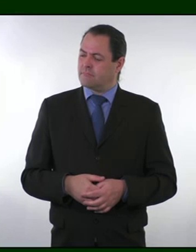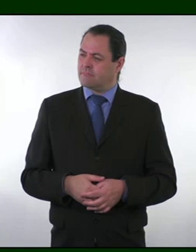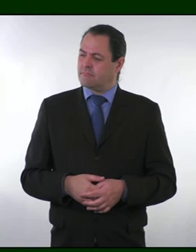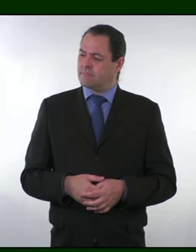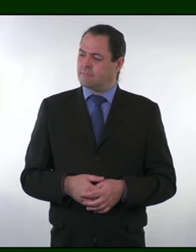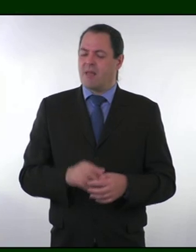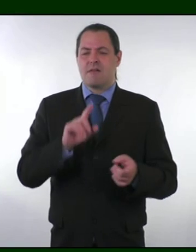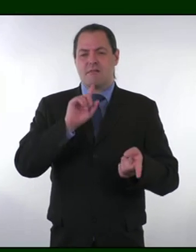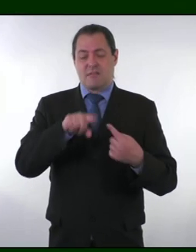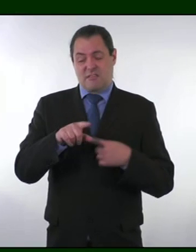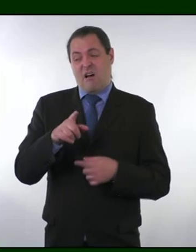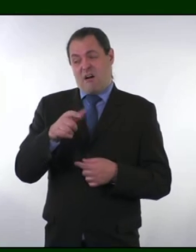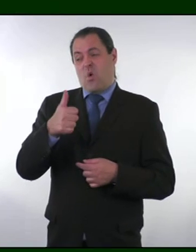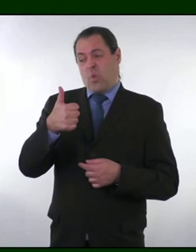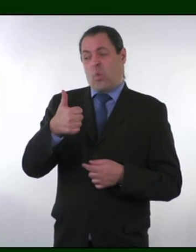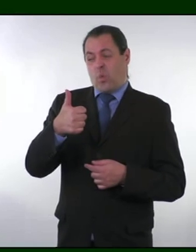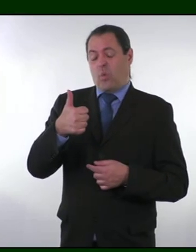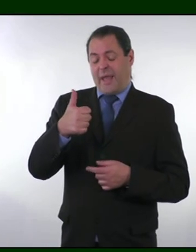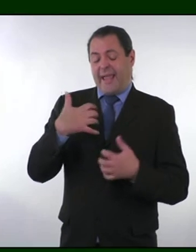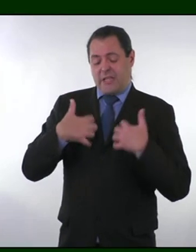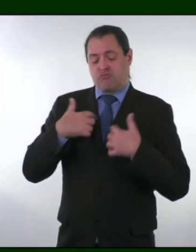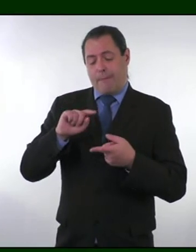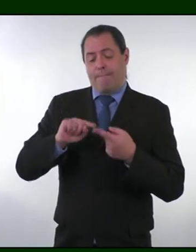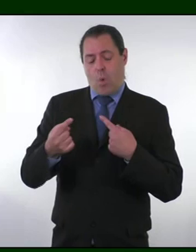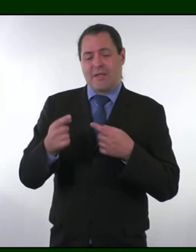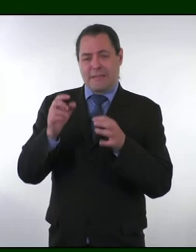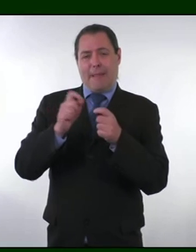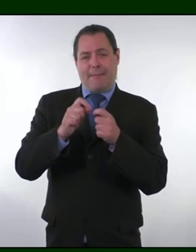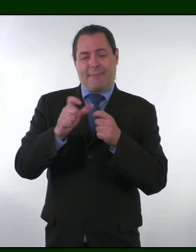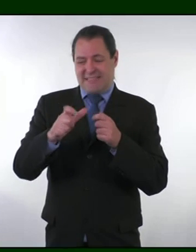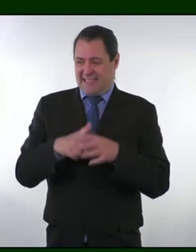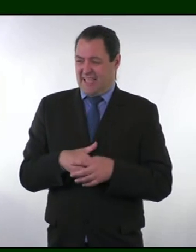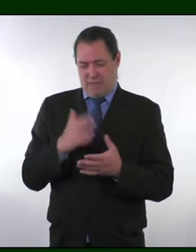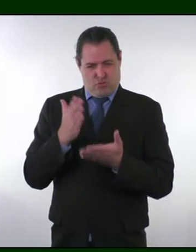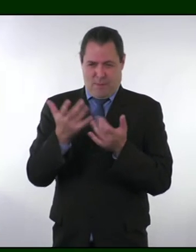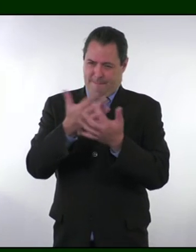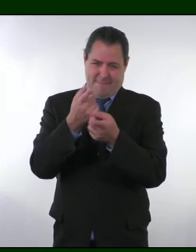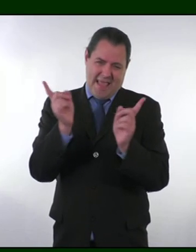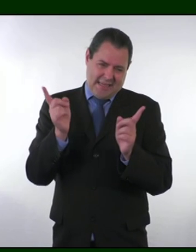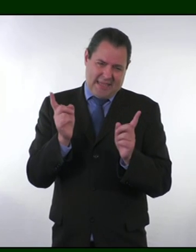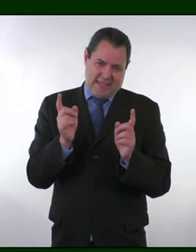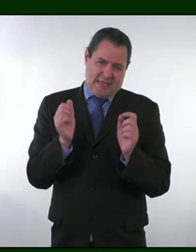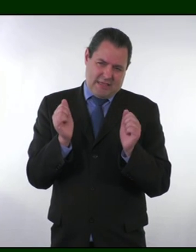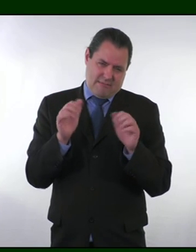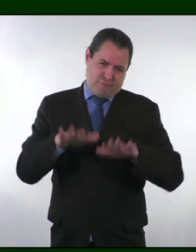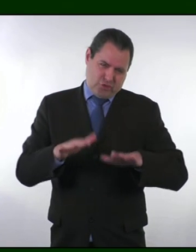My honourable Friend makes a very interesting point, and I am sure that point of view is shared by many people in this country.